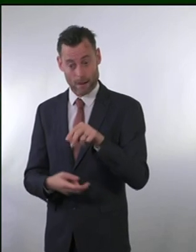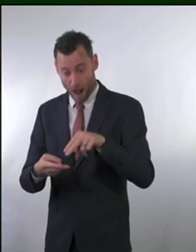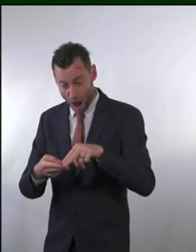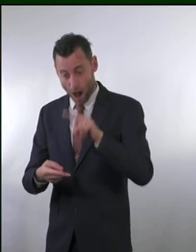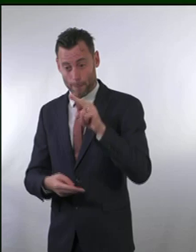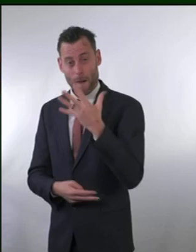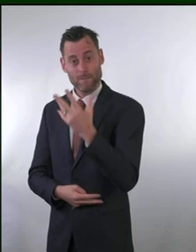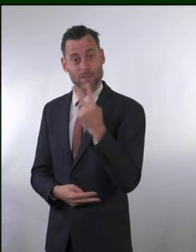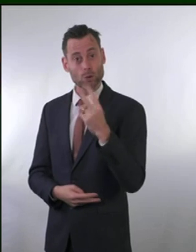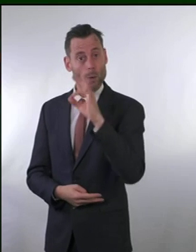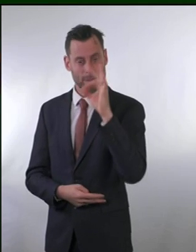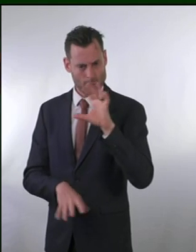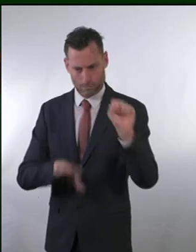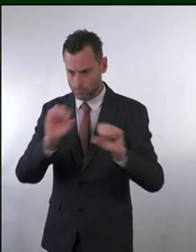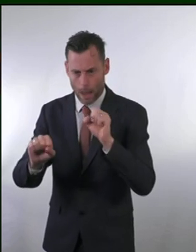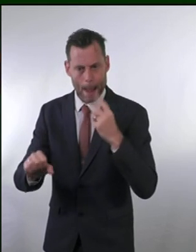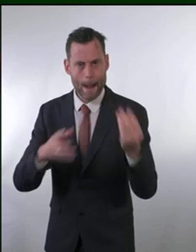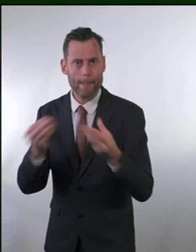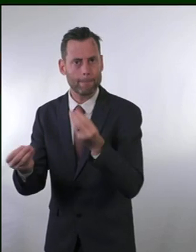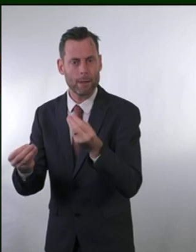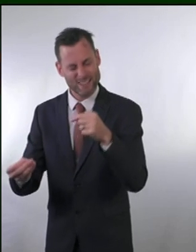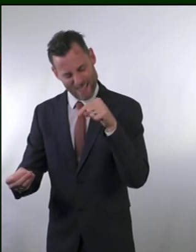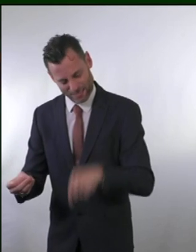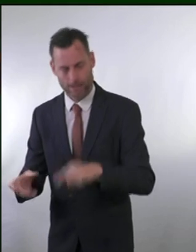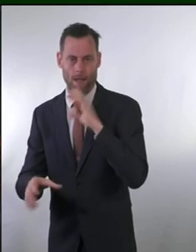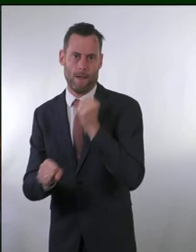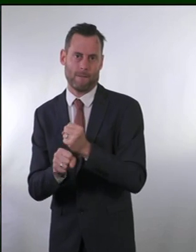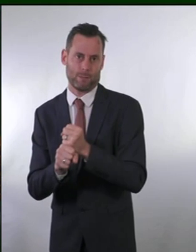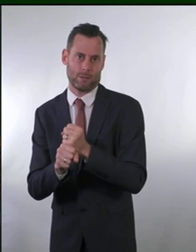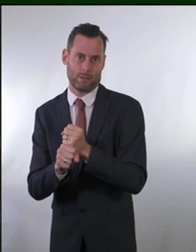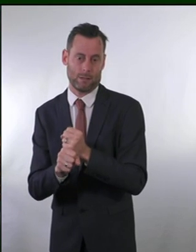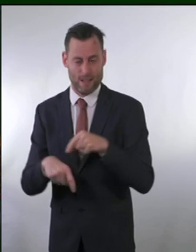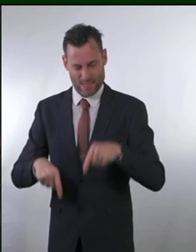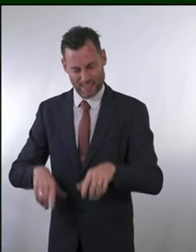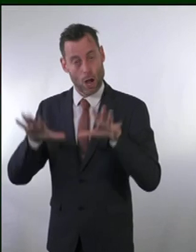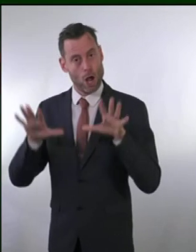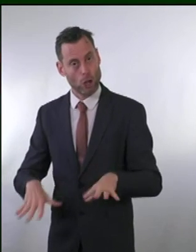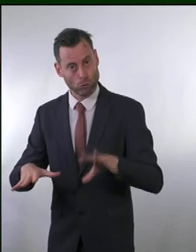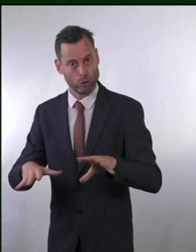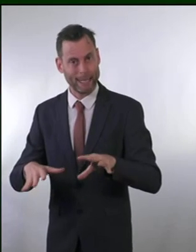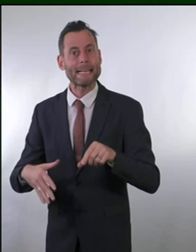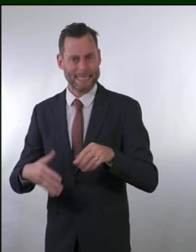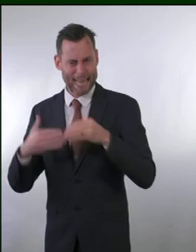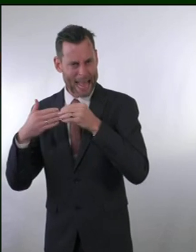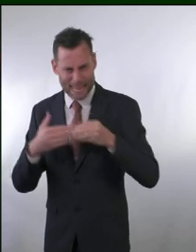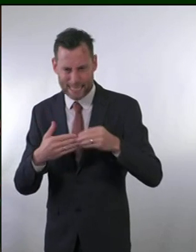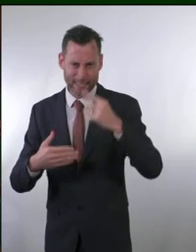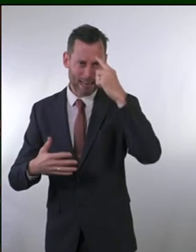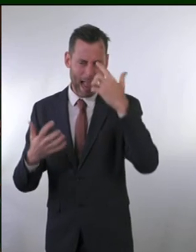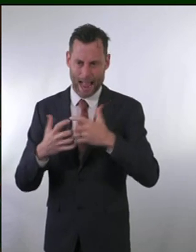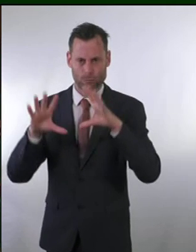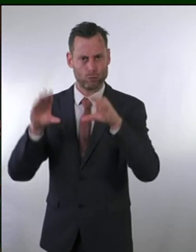It is this Government, this House and this country that are leading the campaign against modern slavery.